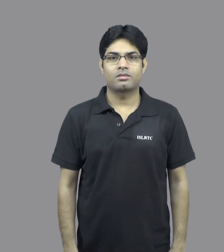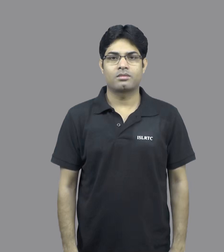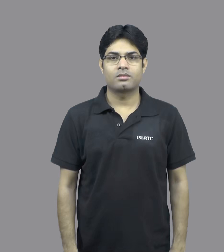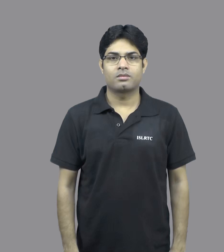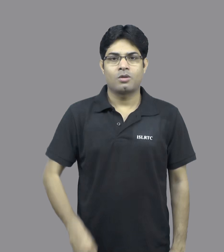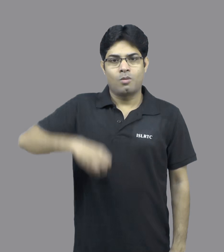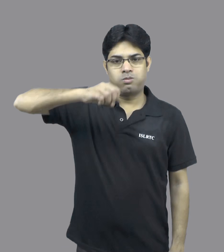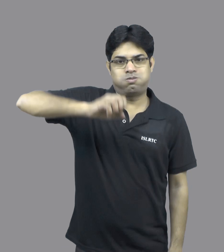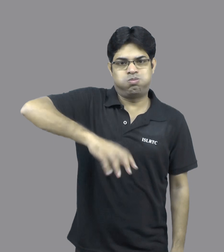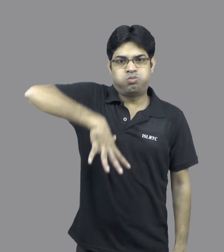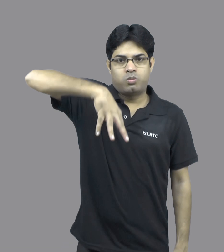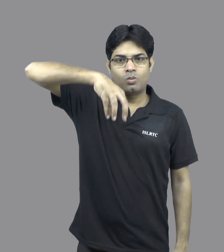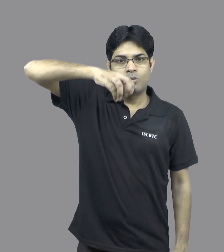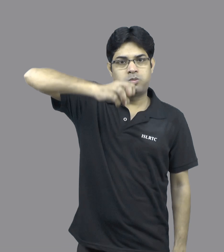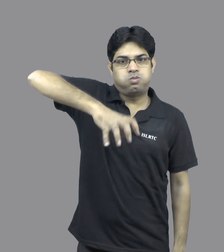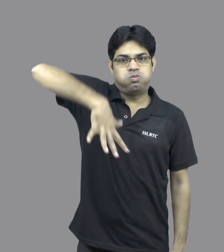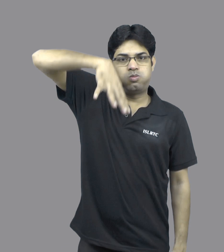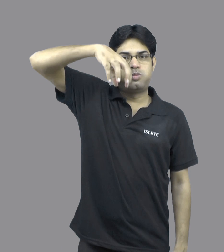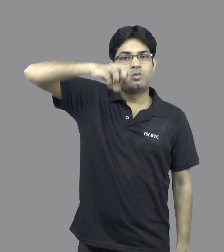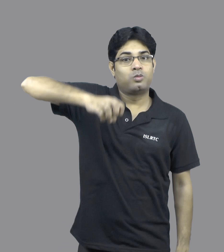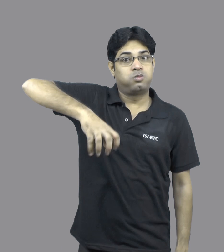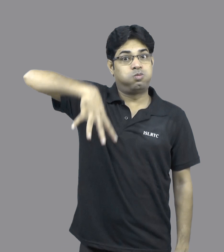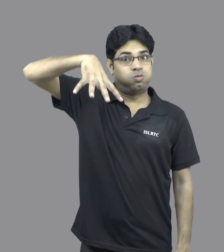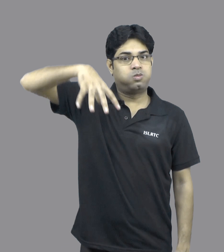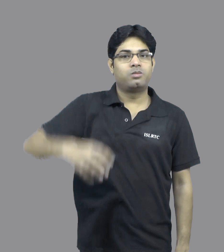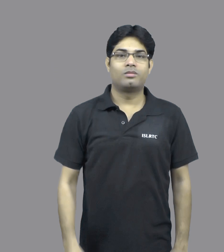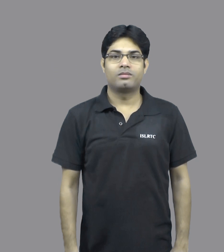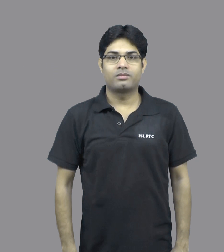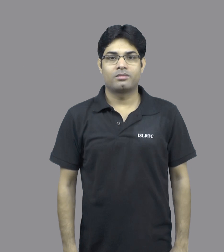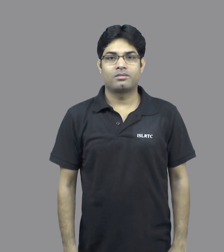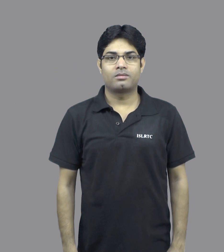Octopus